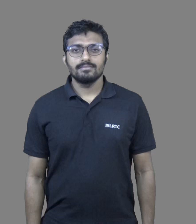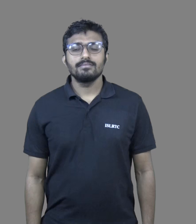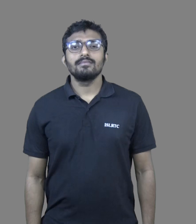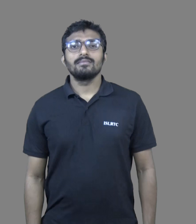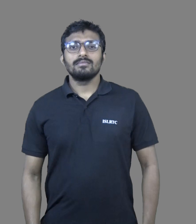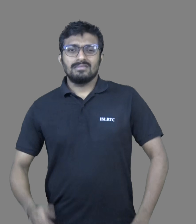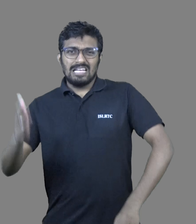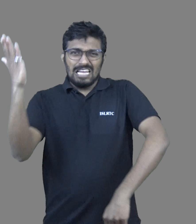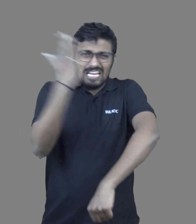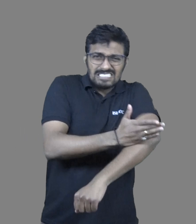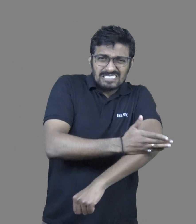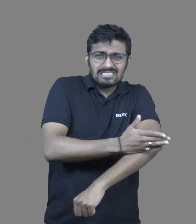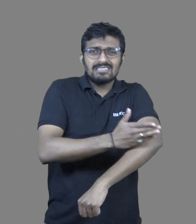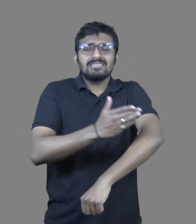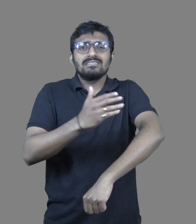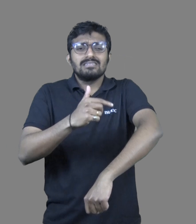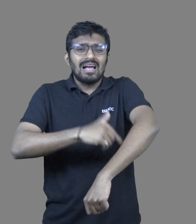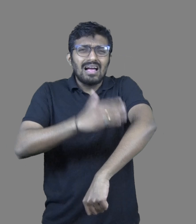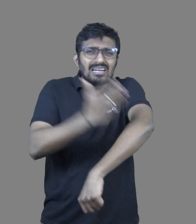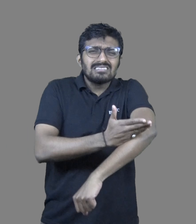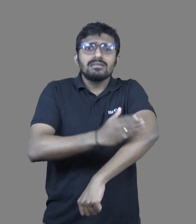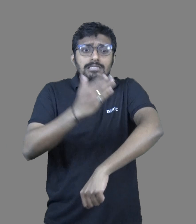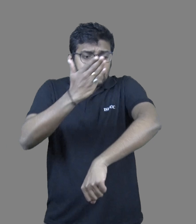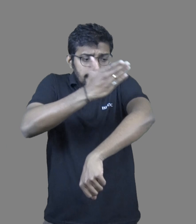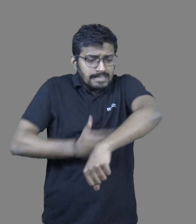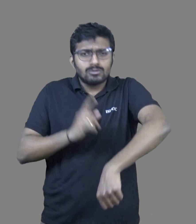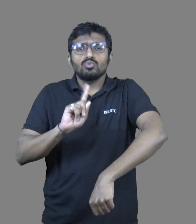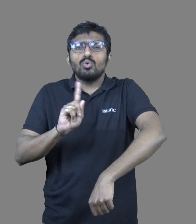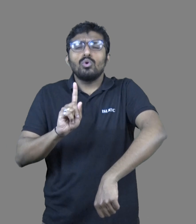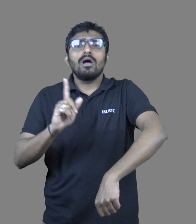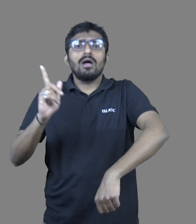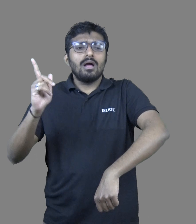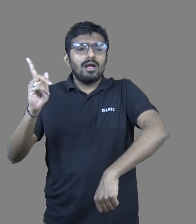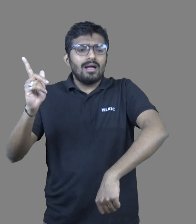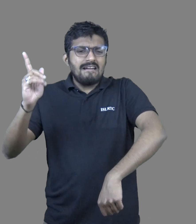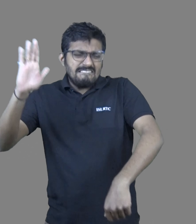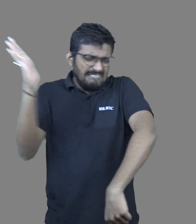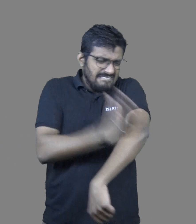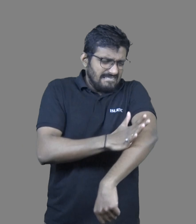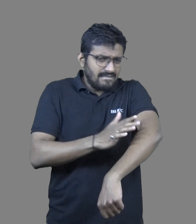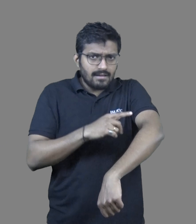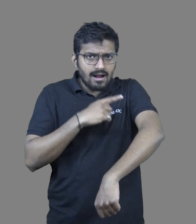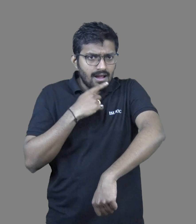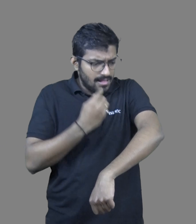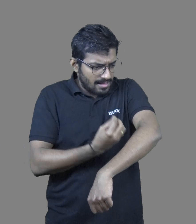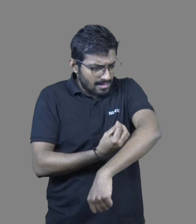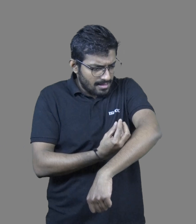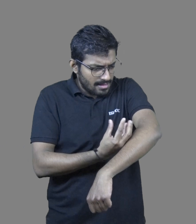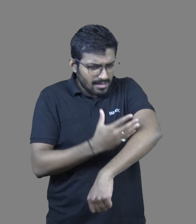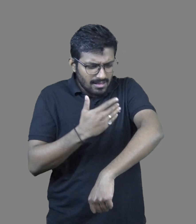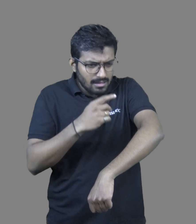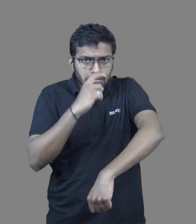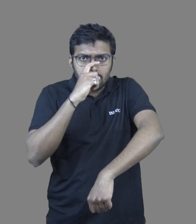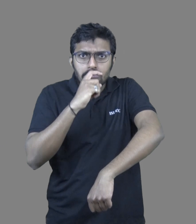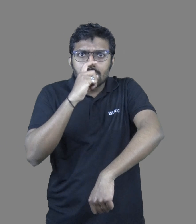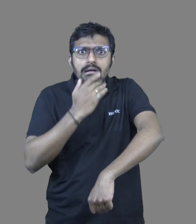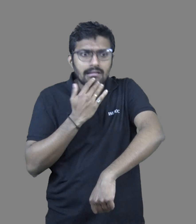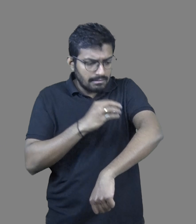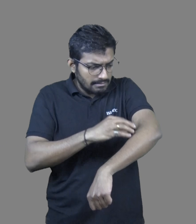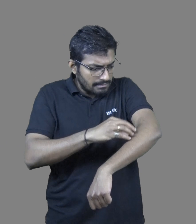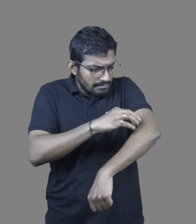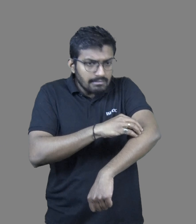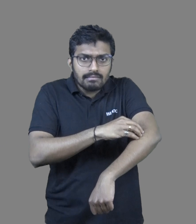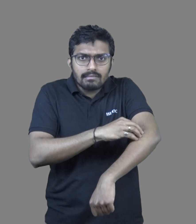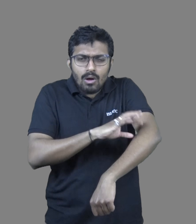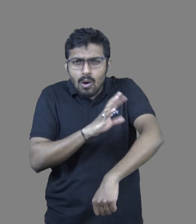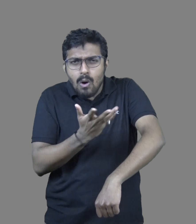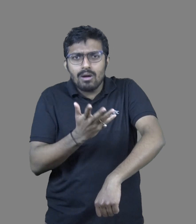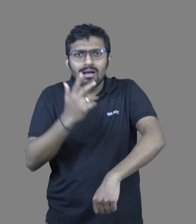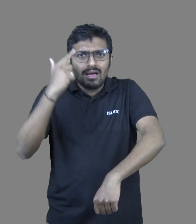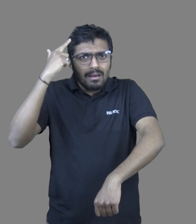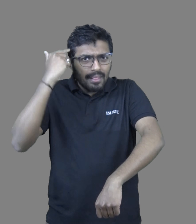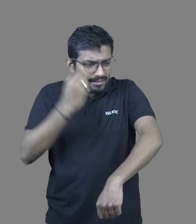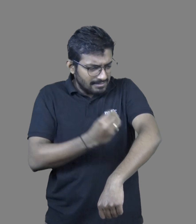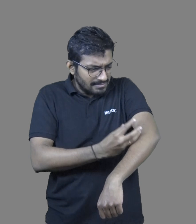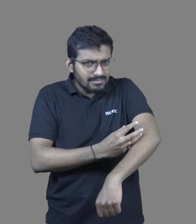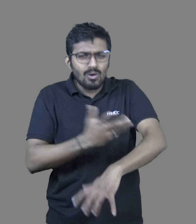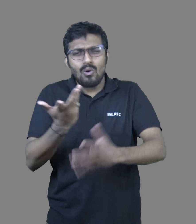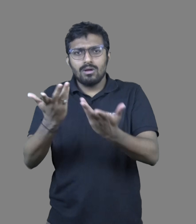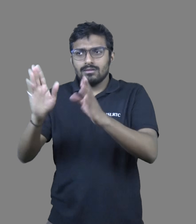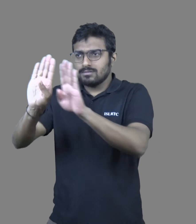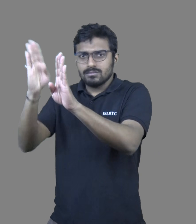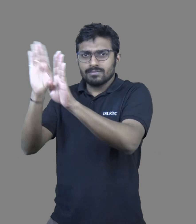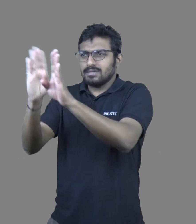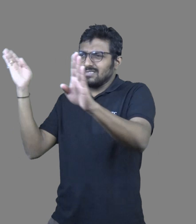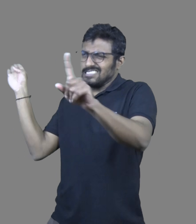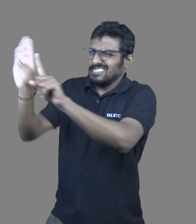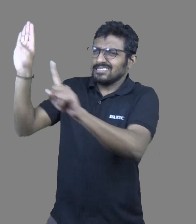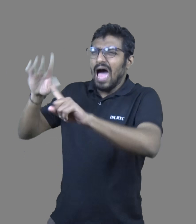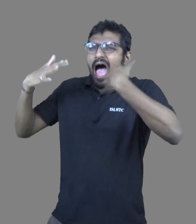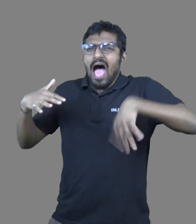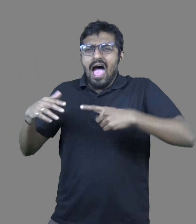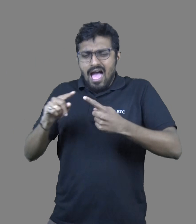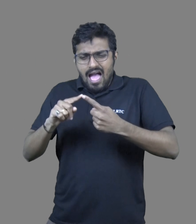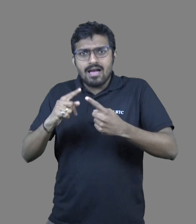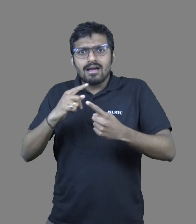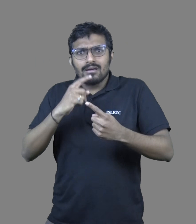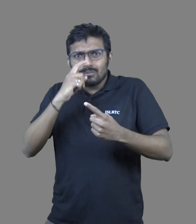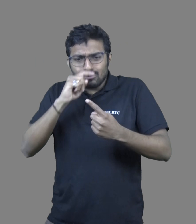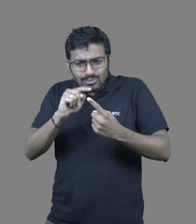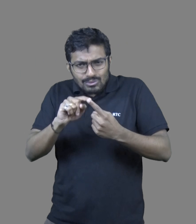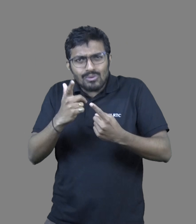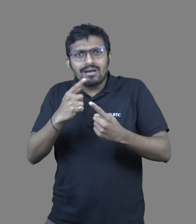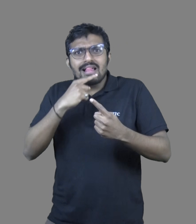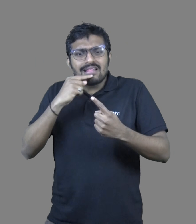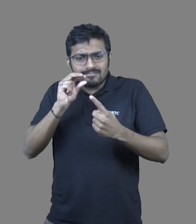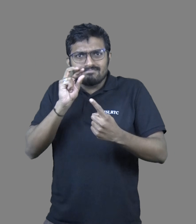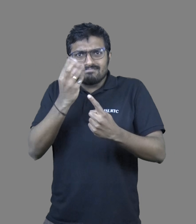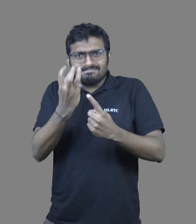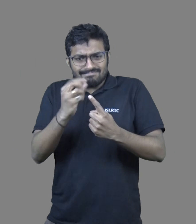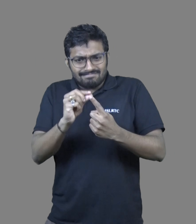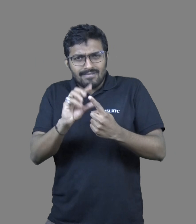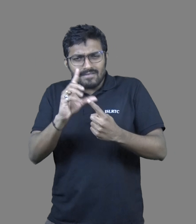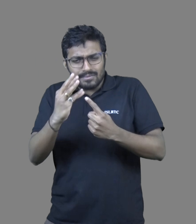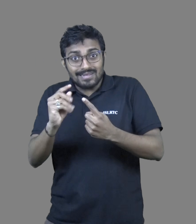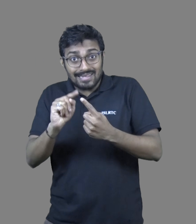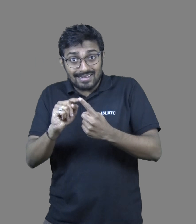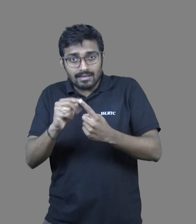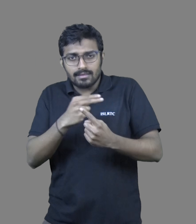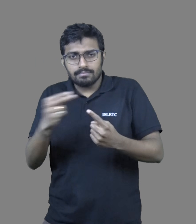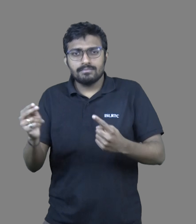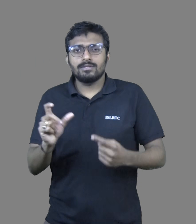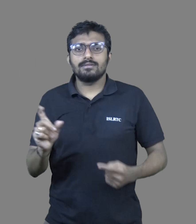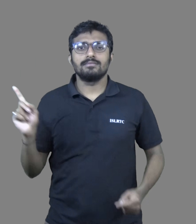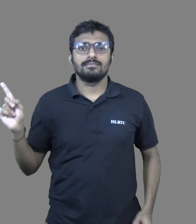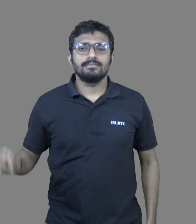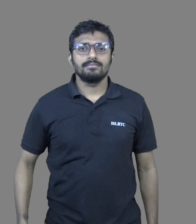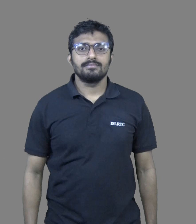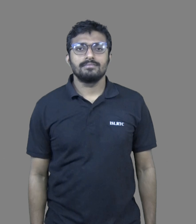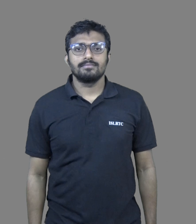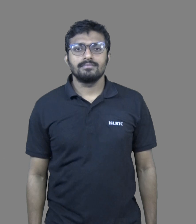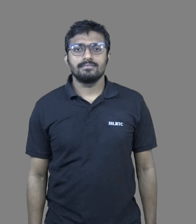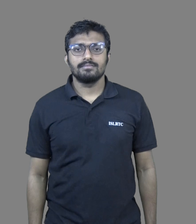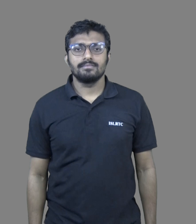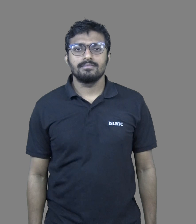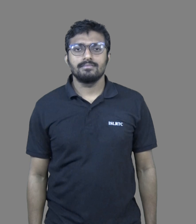Contusion